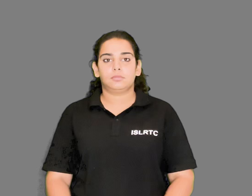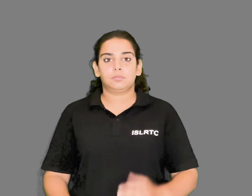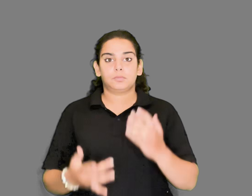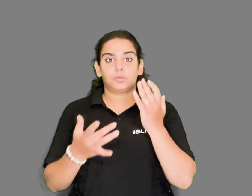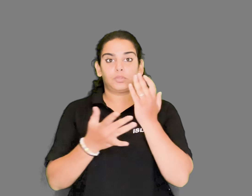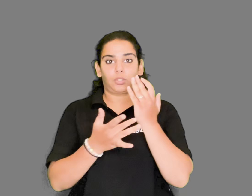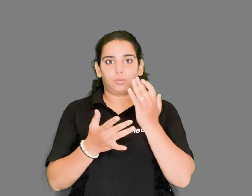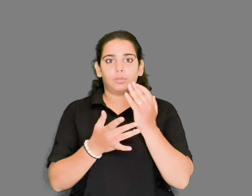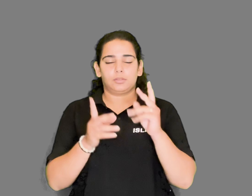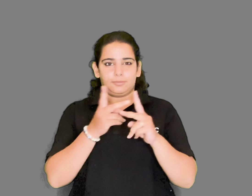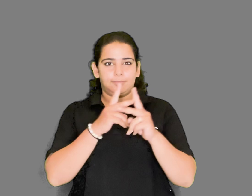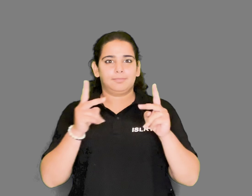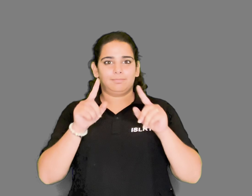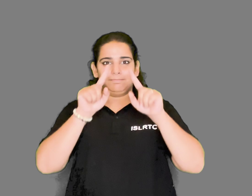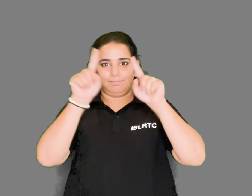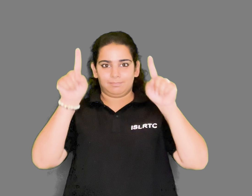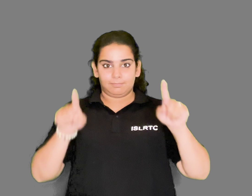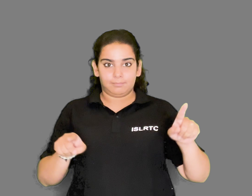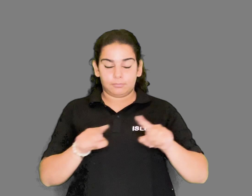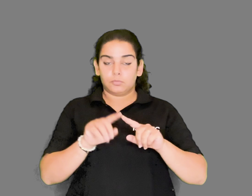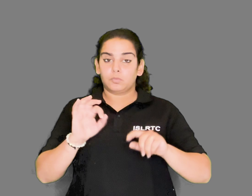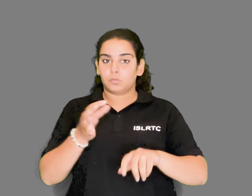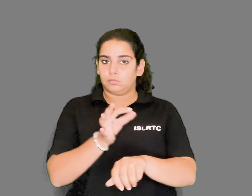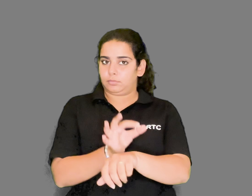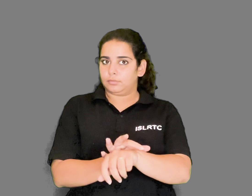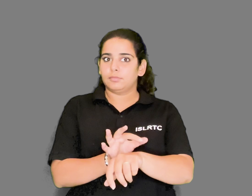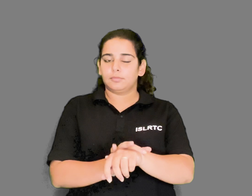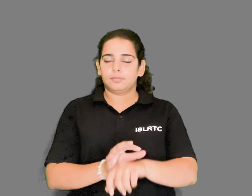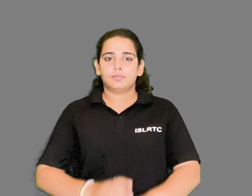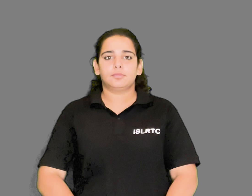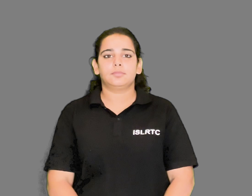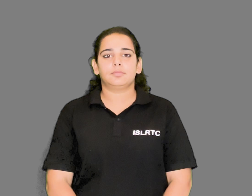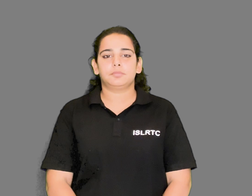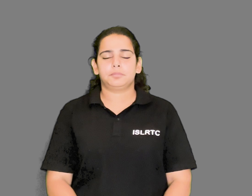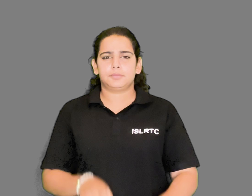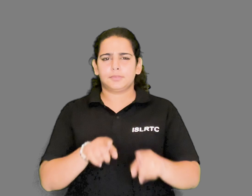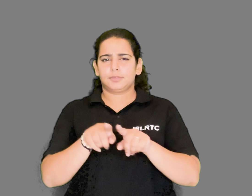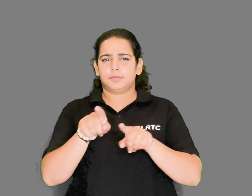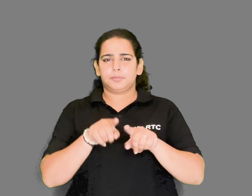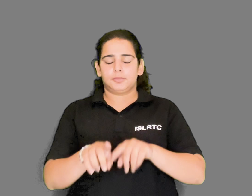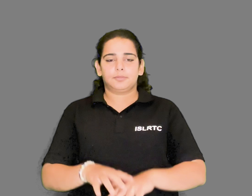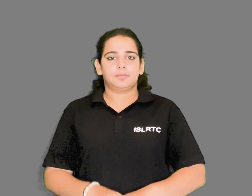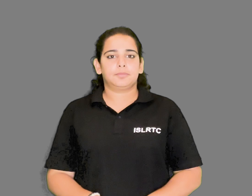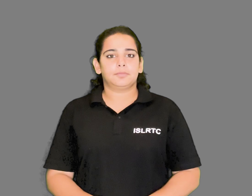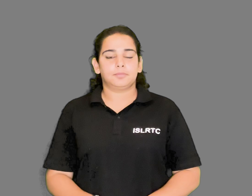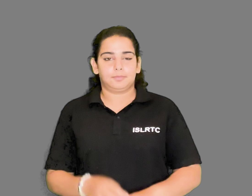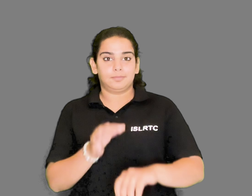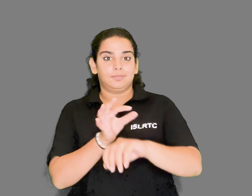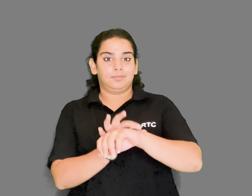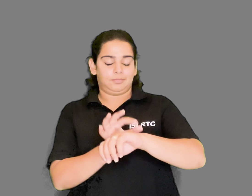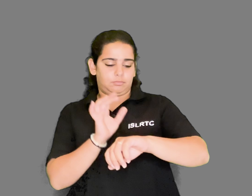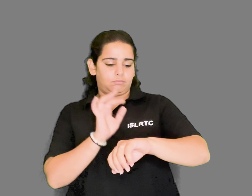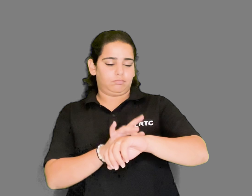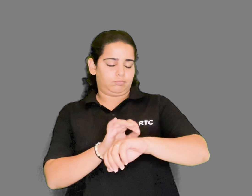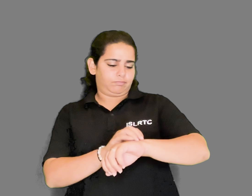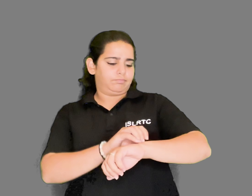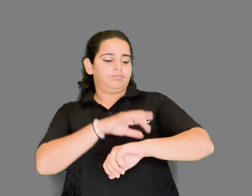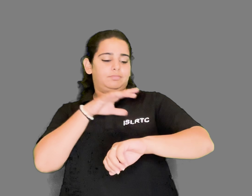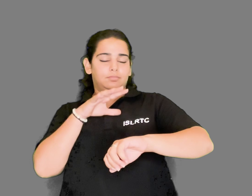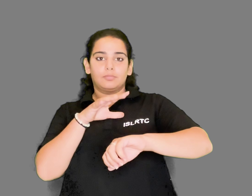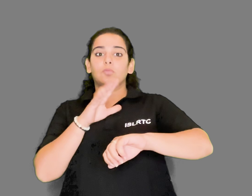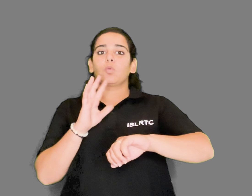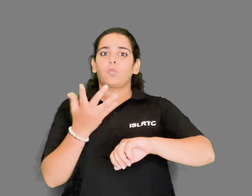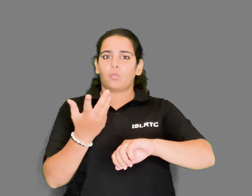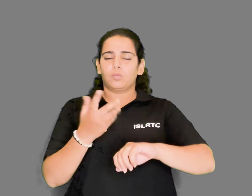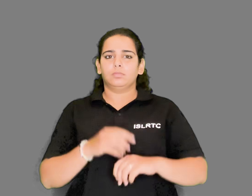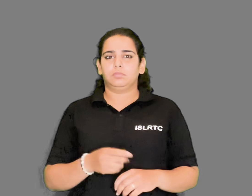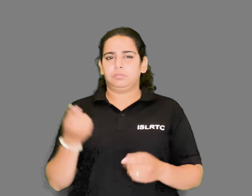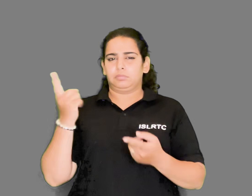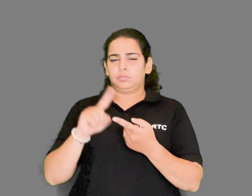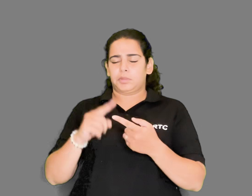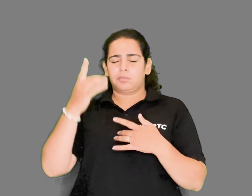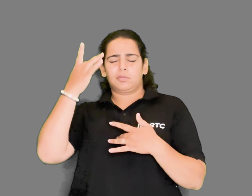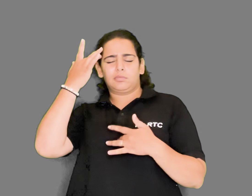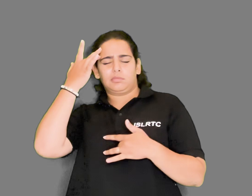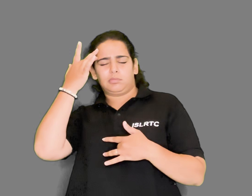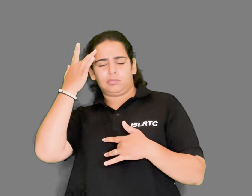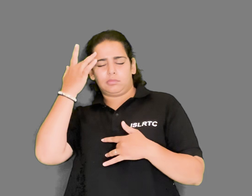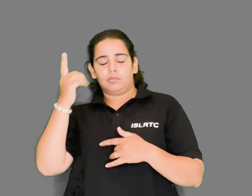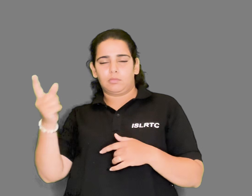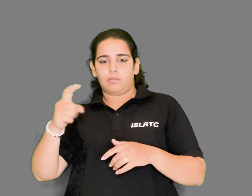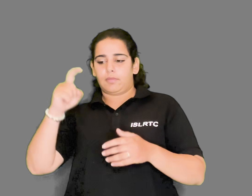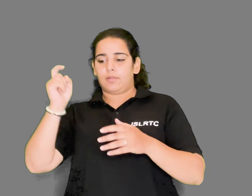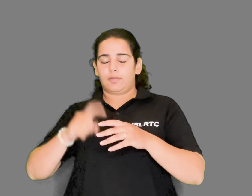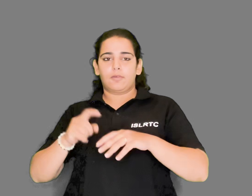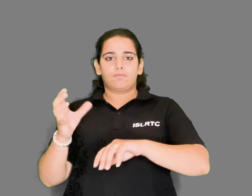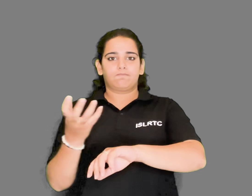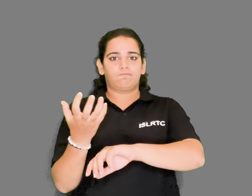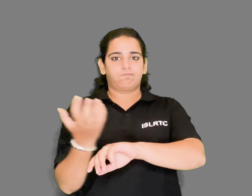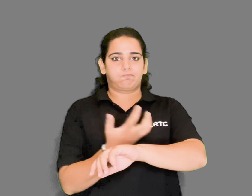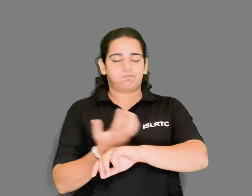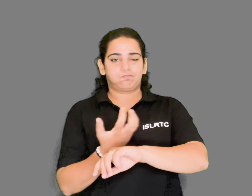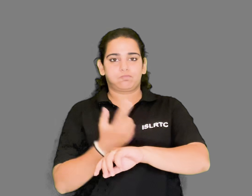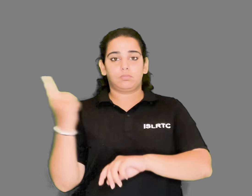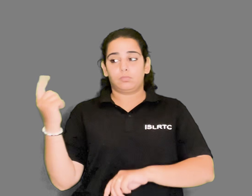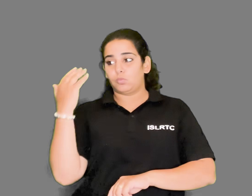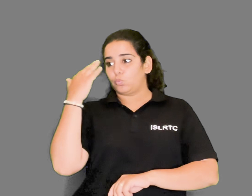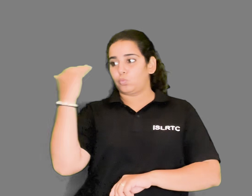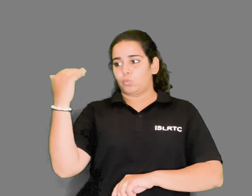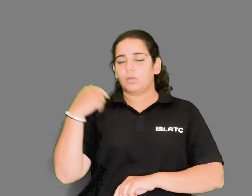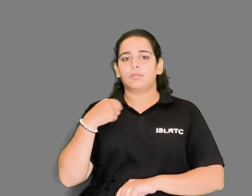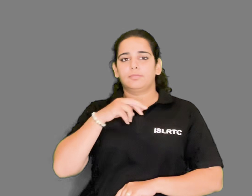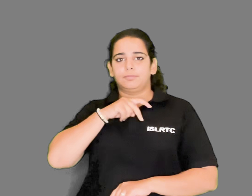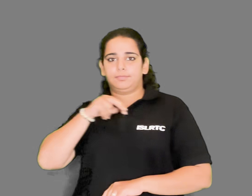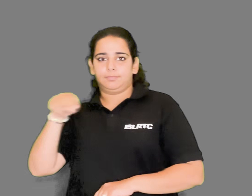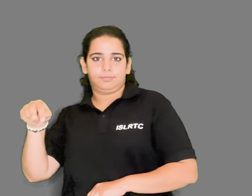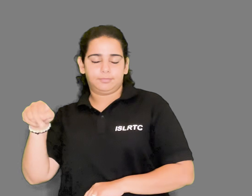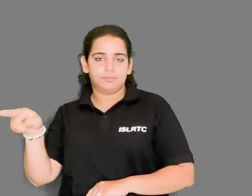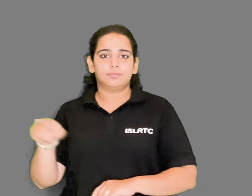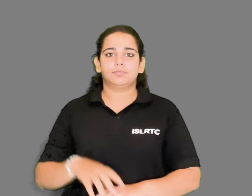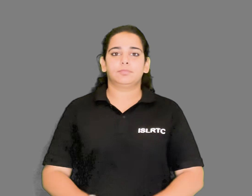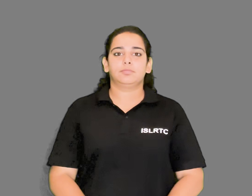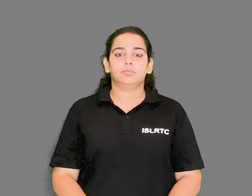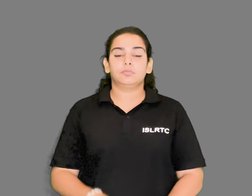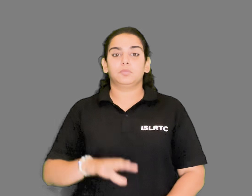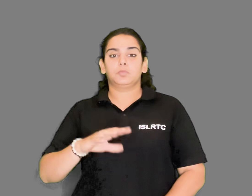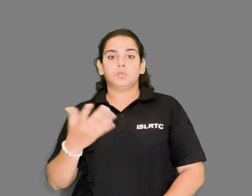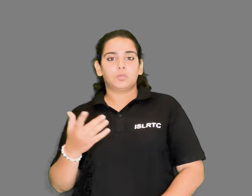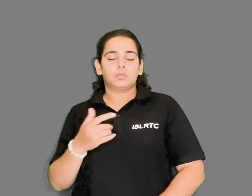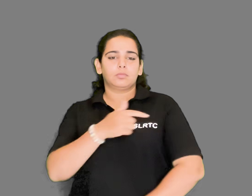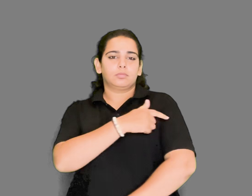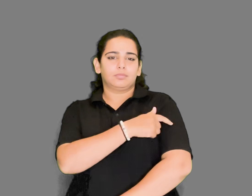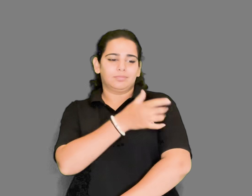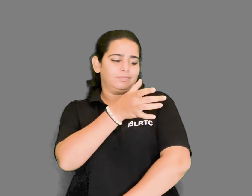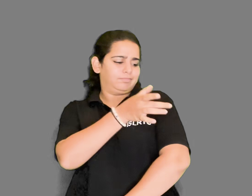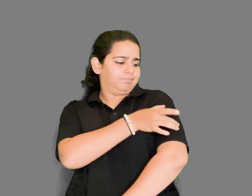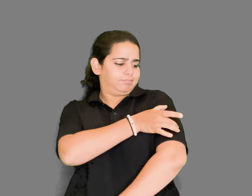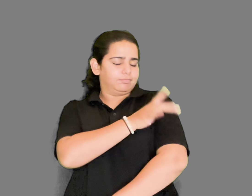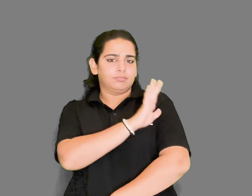Wearable Technology Gadgets worn on the body that provide assistance or enhance functionality for individuals with disabilities, like smartwatches with health monitoring features or hearing aids with connectivity options